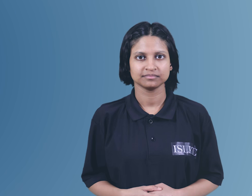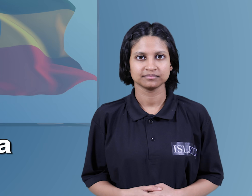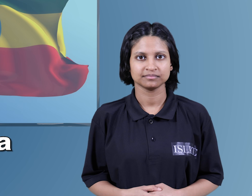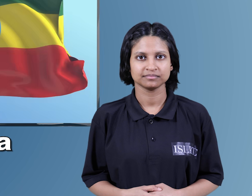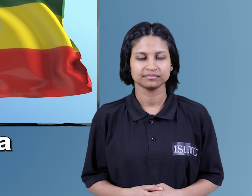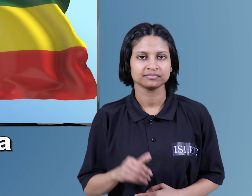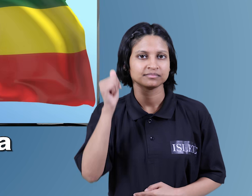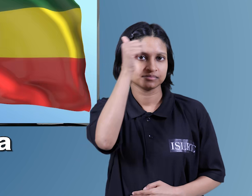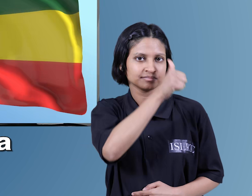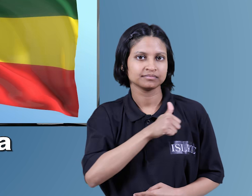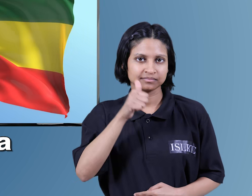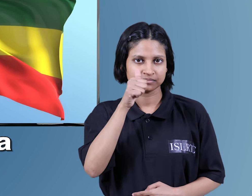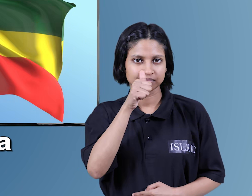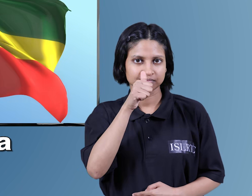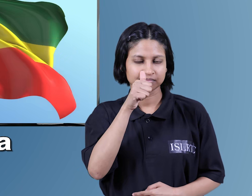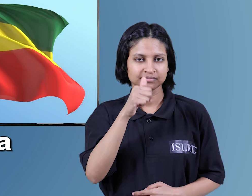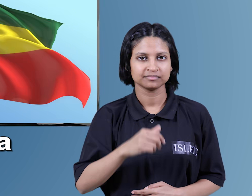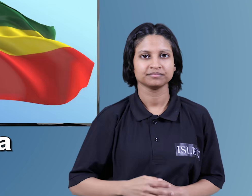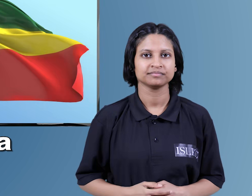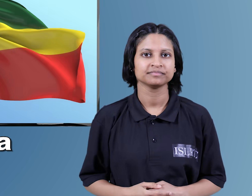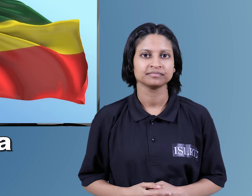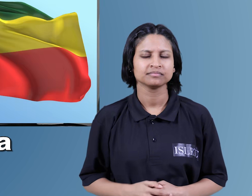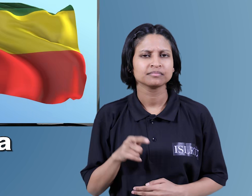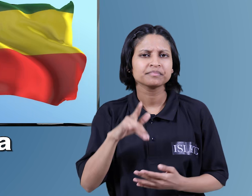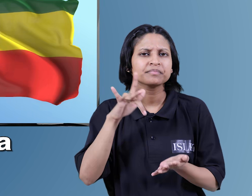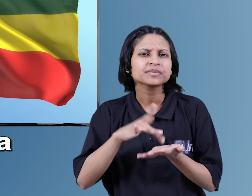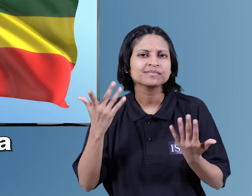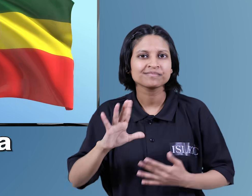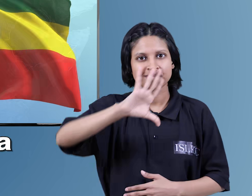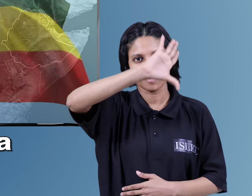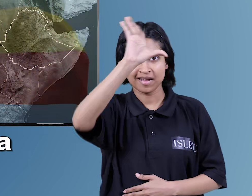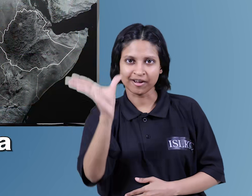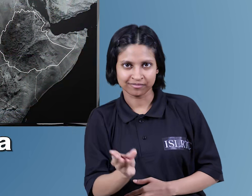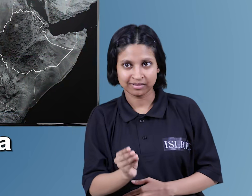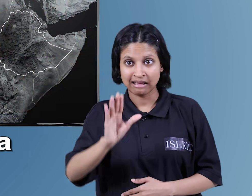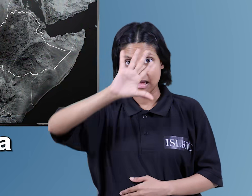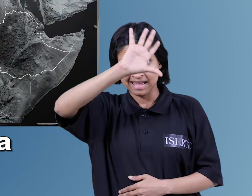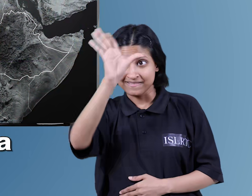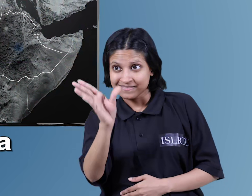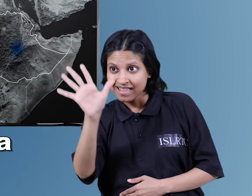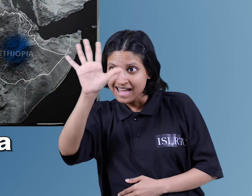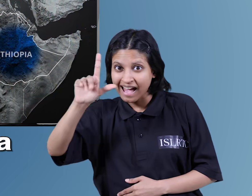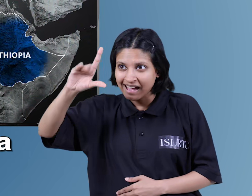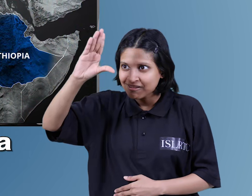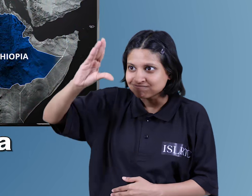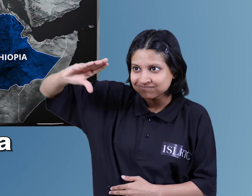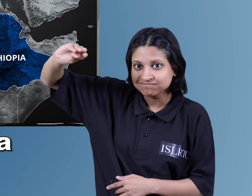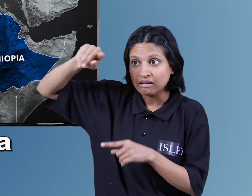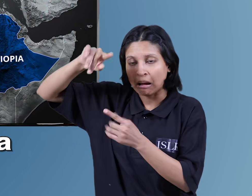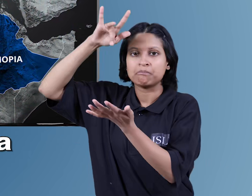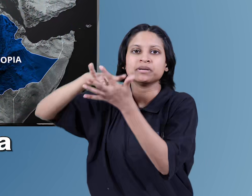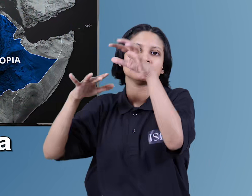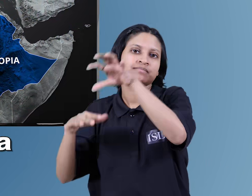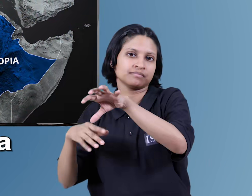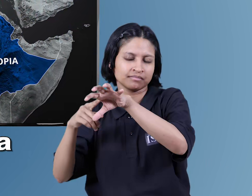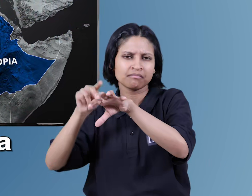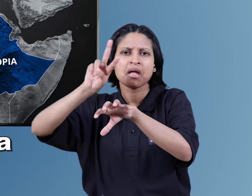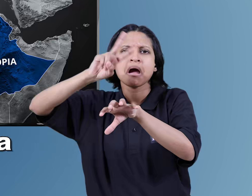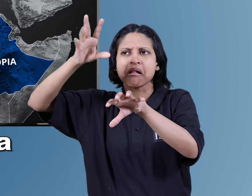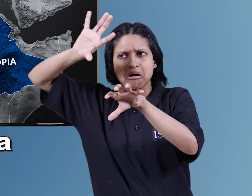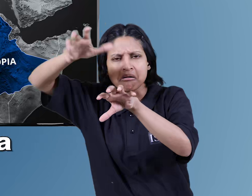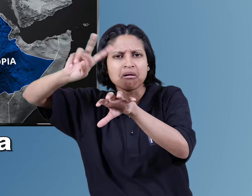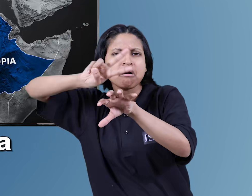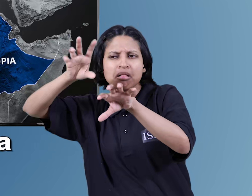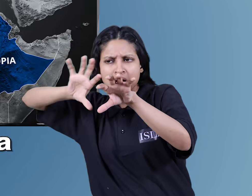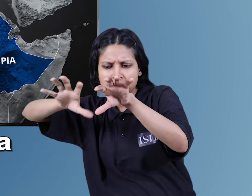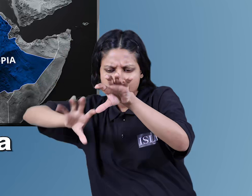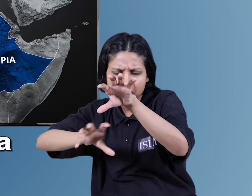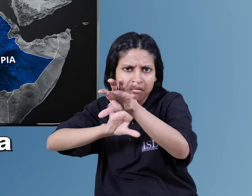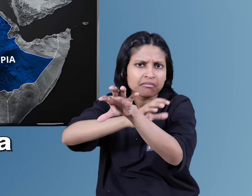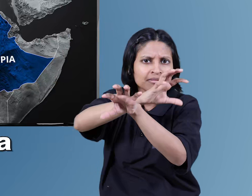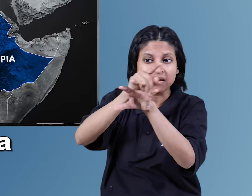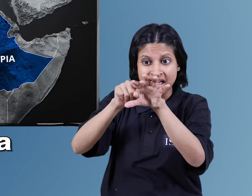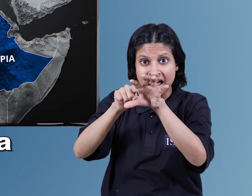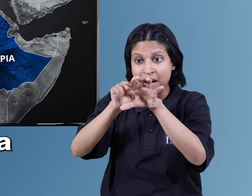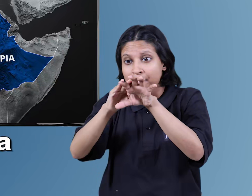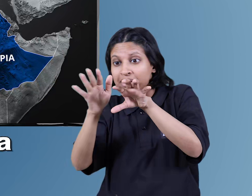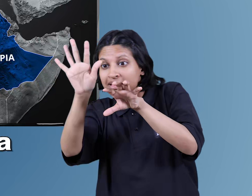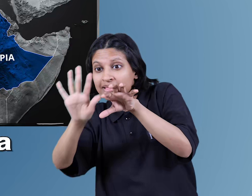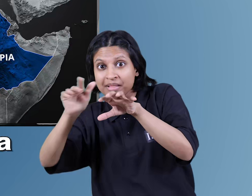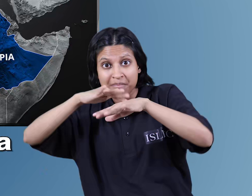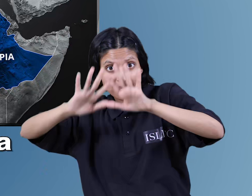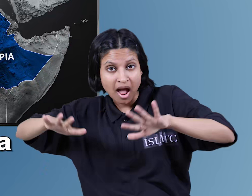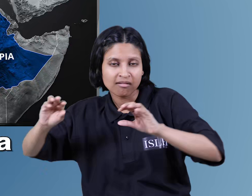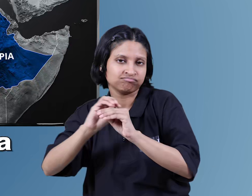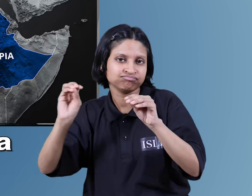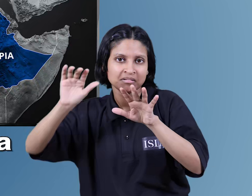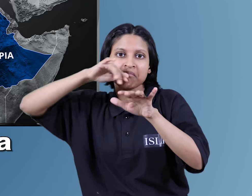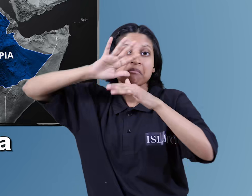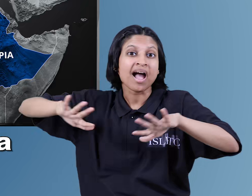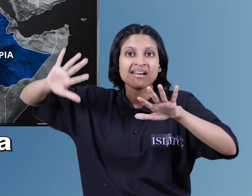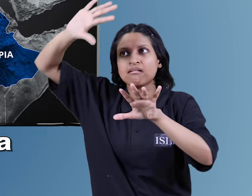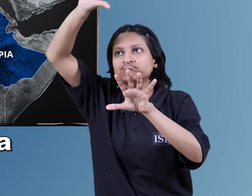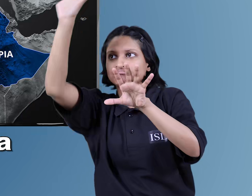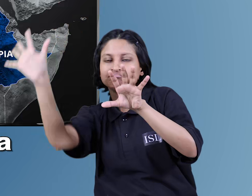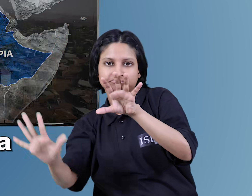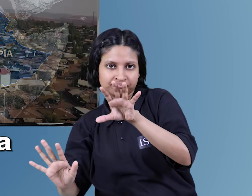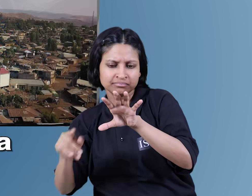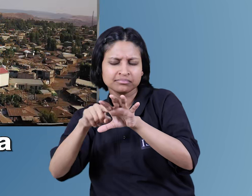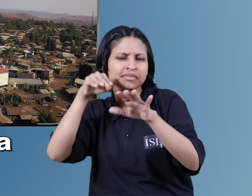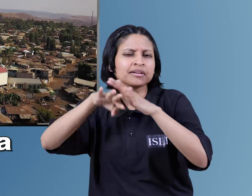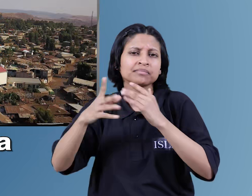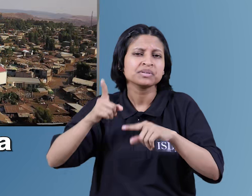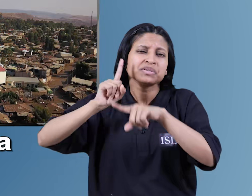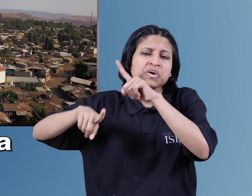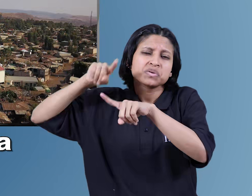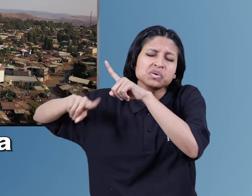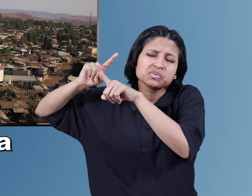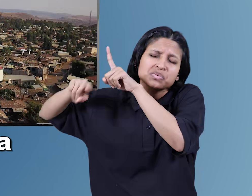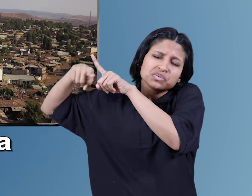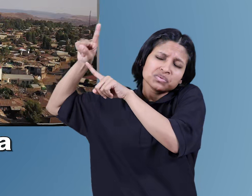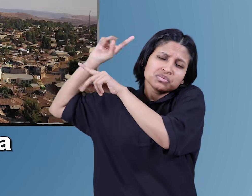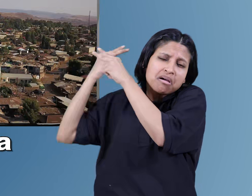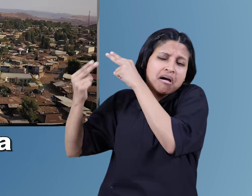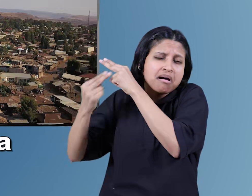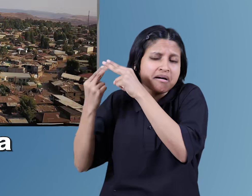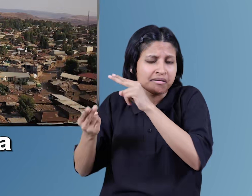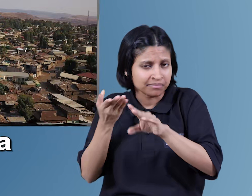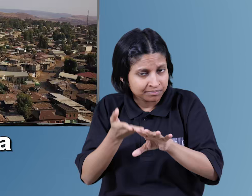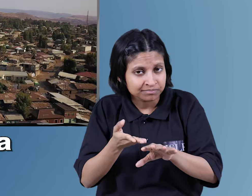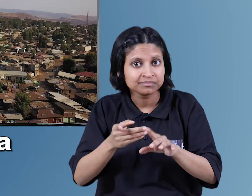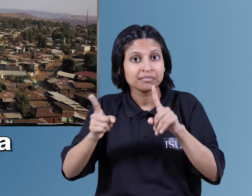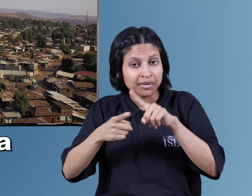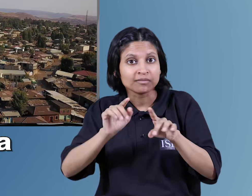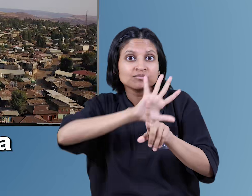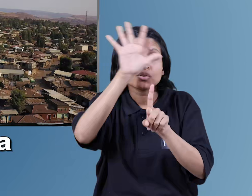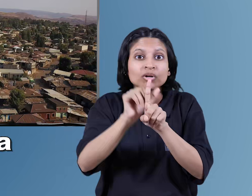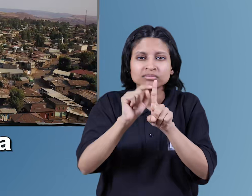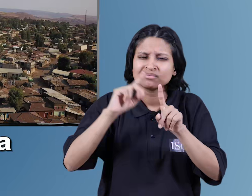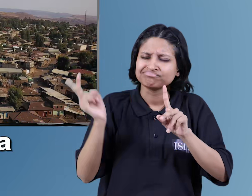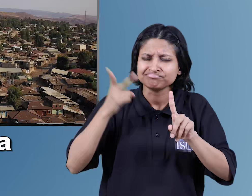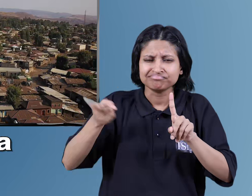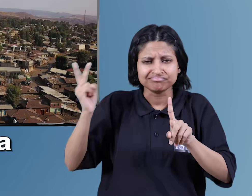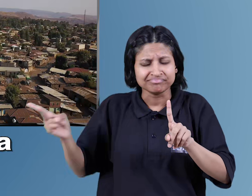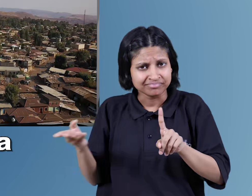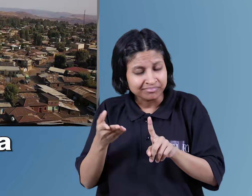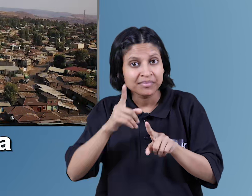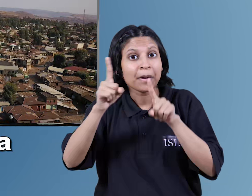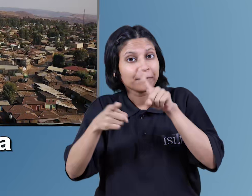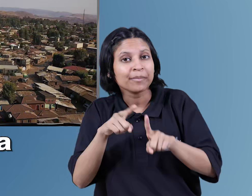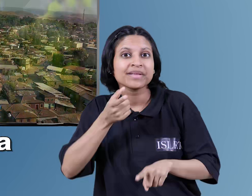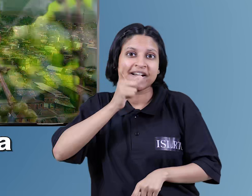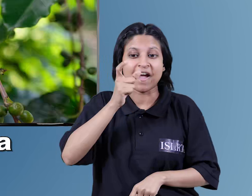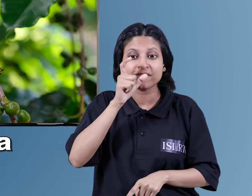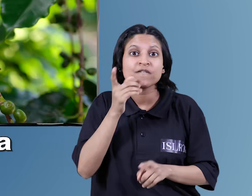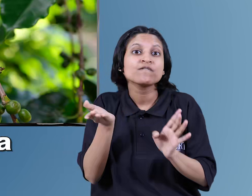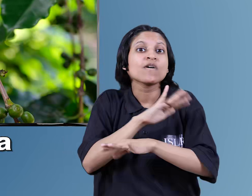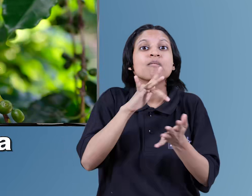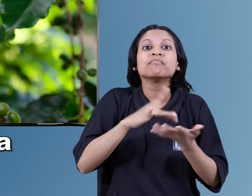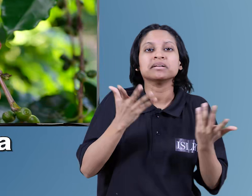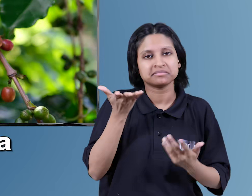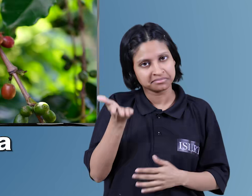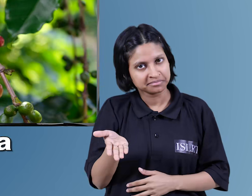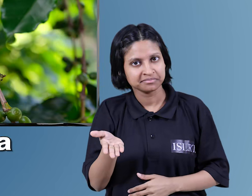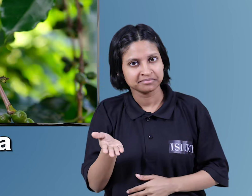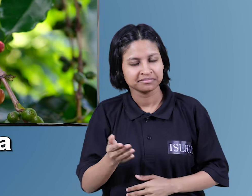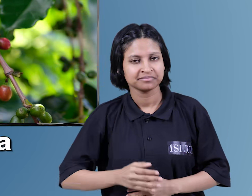Ethiopia A landlocked country in the Horn of Africa, known for its ancient history, diverse cultures, and the origin of coffee.